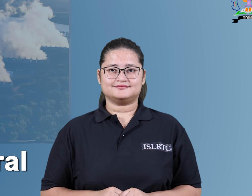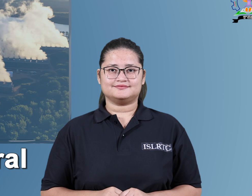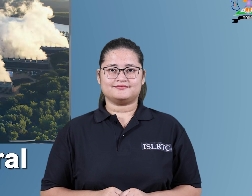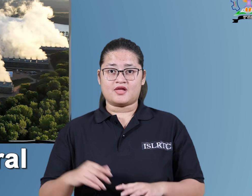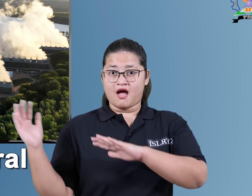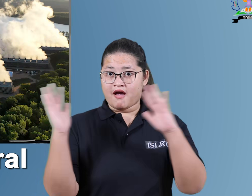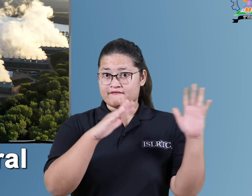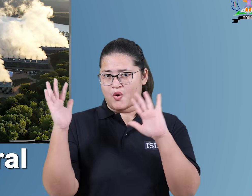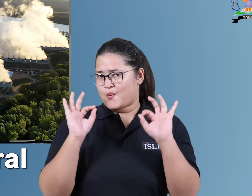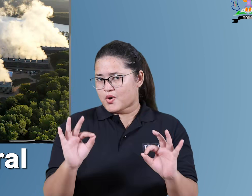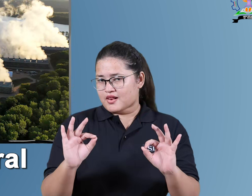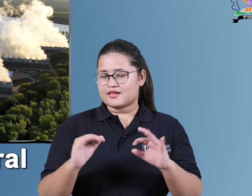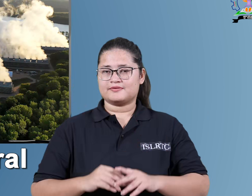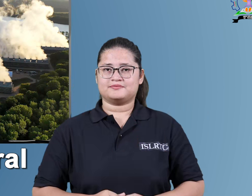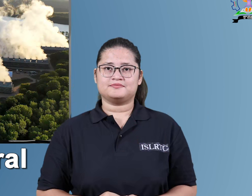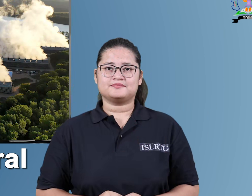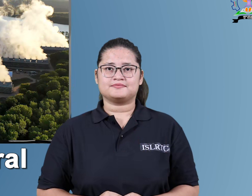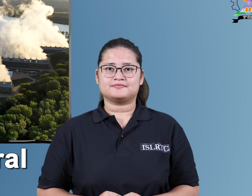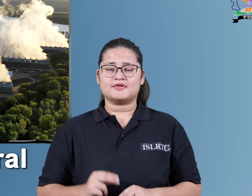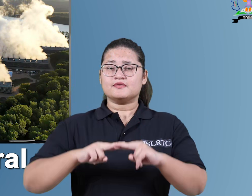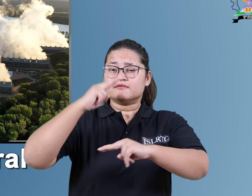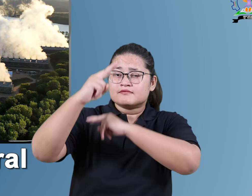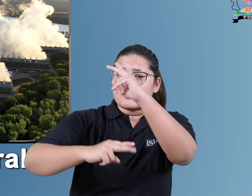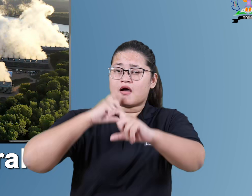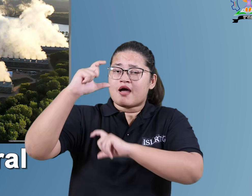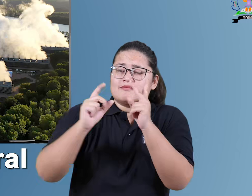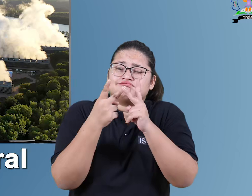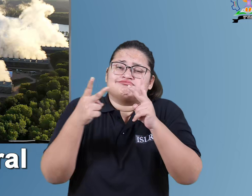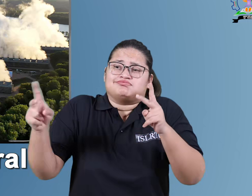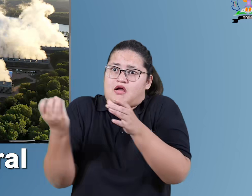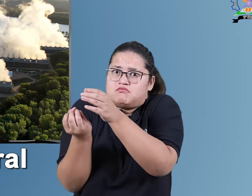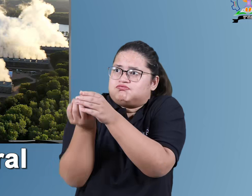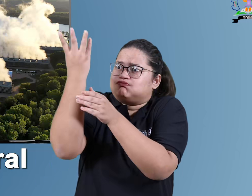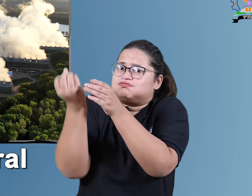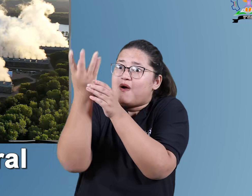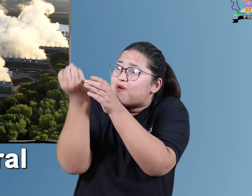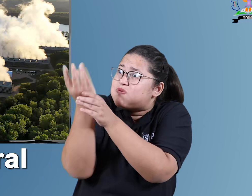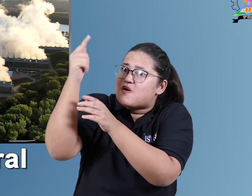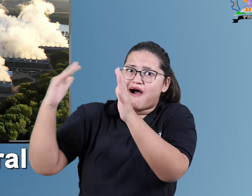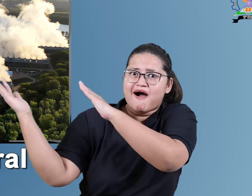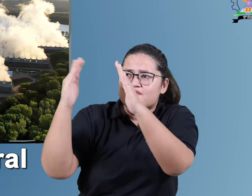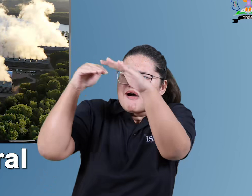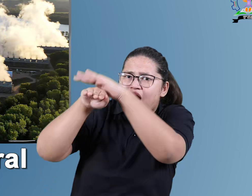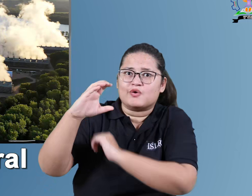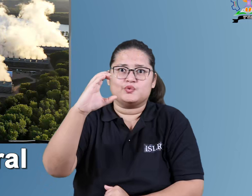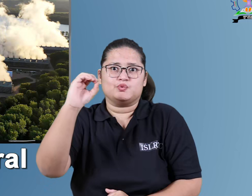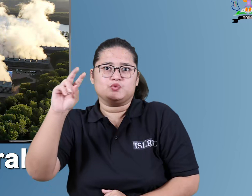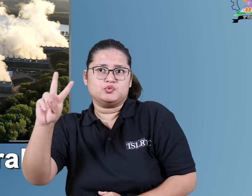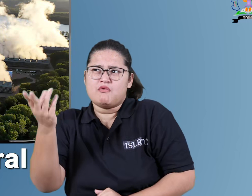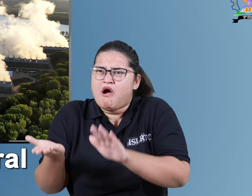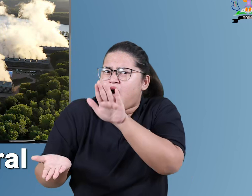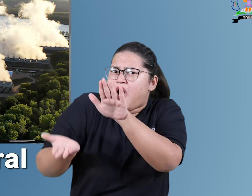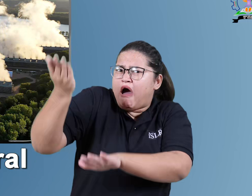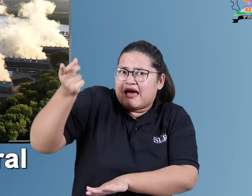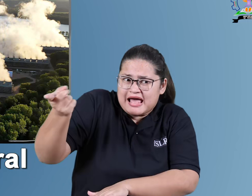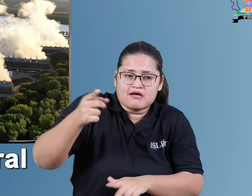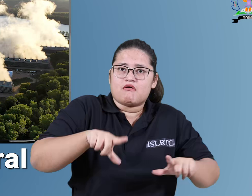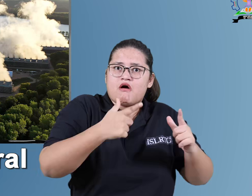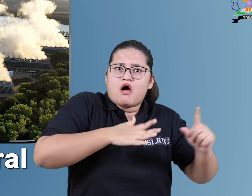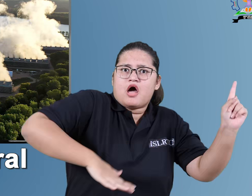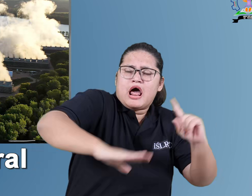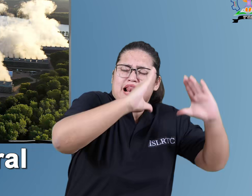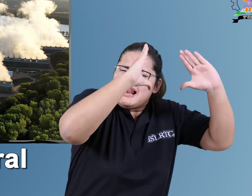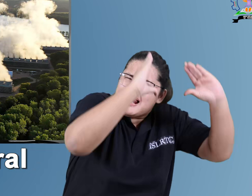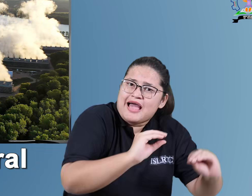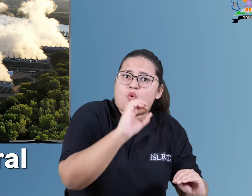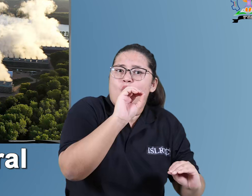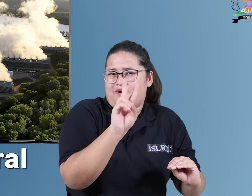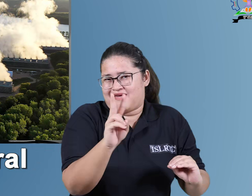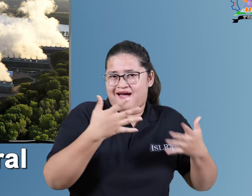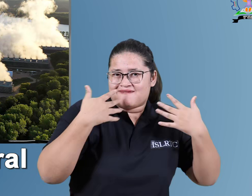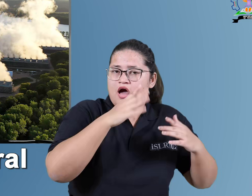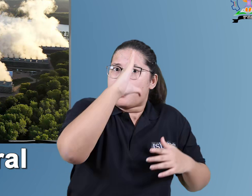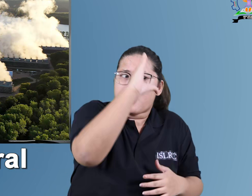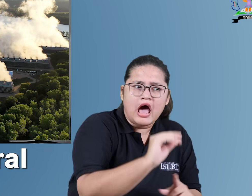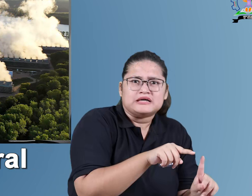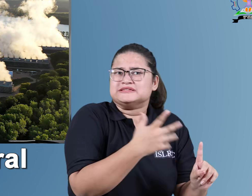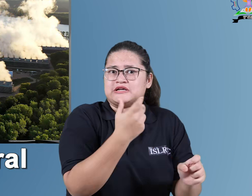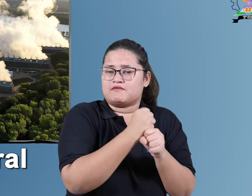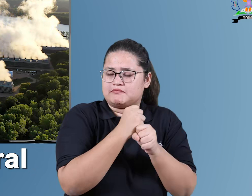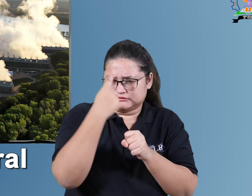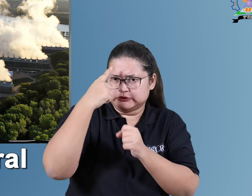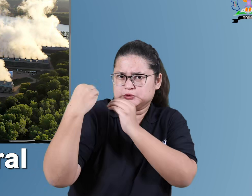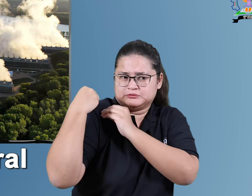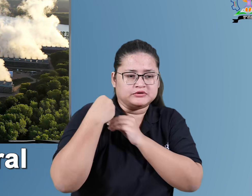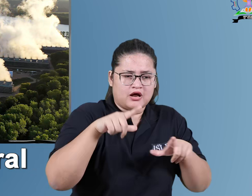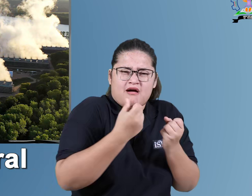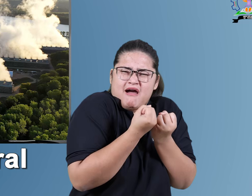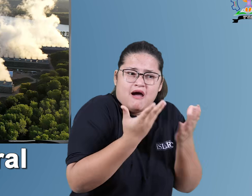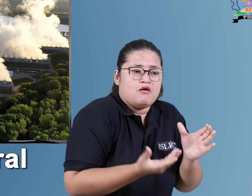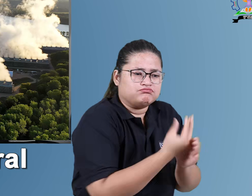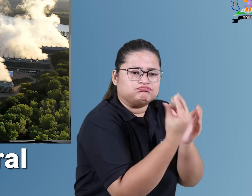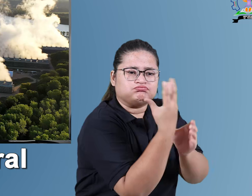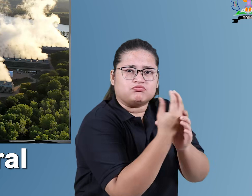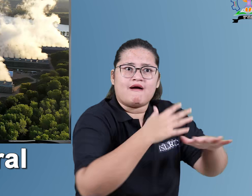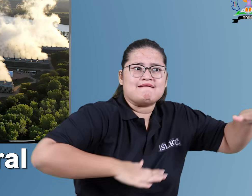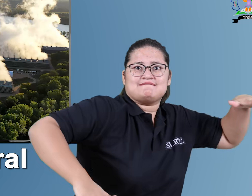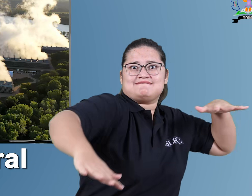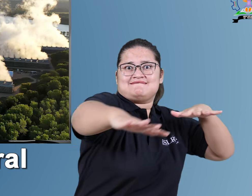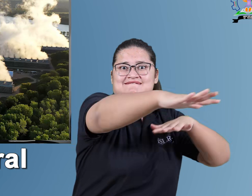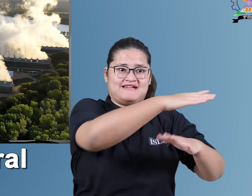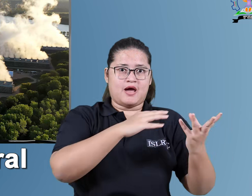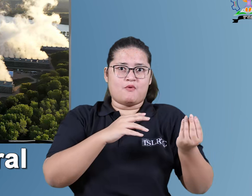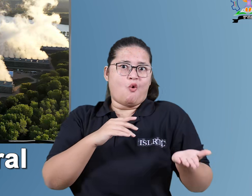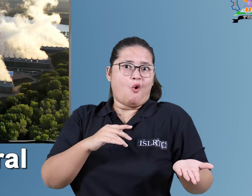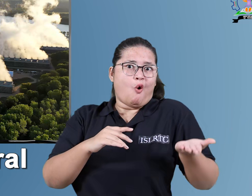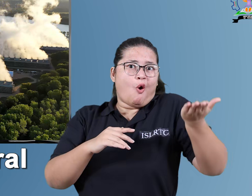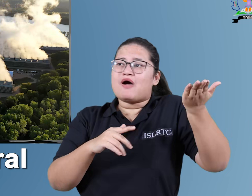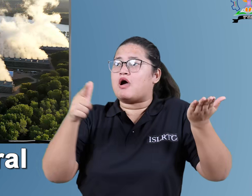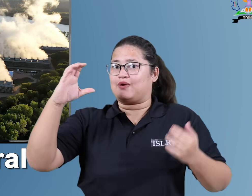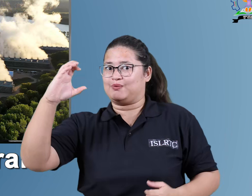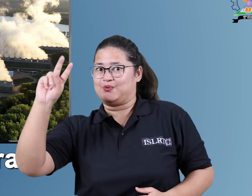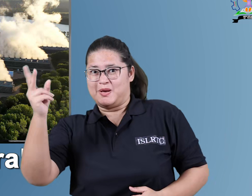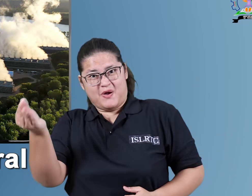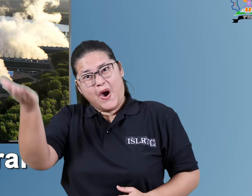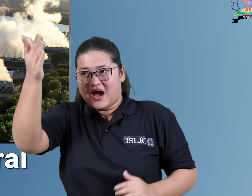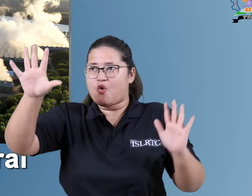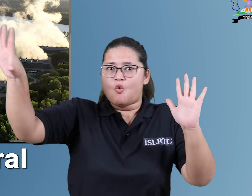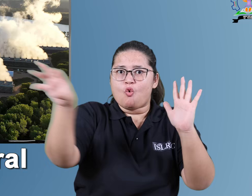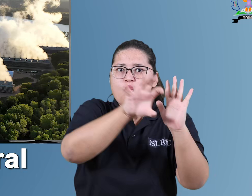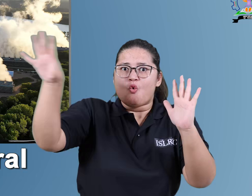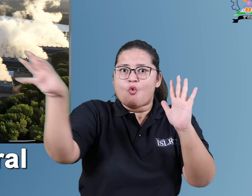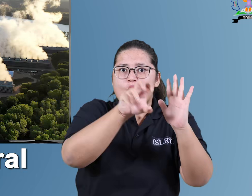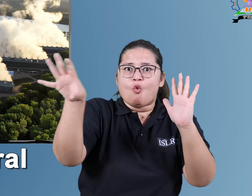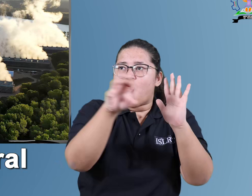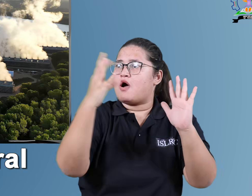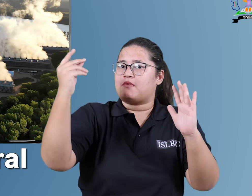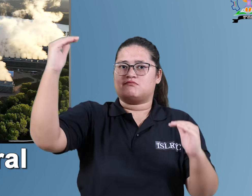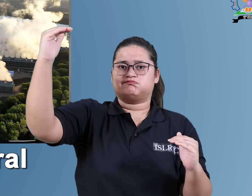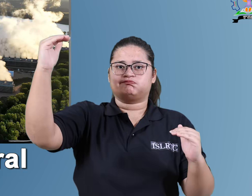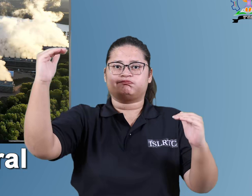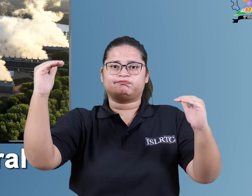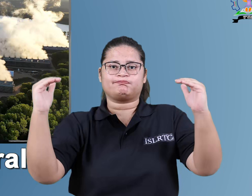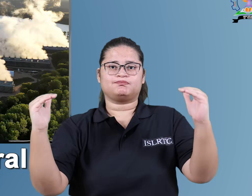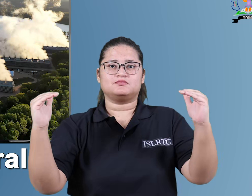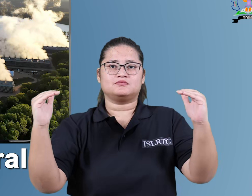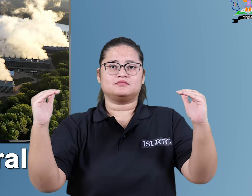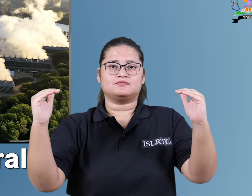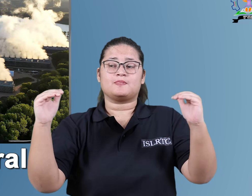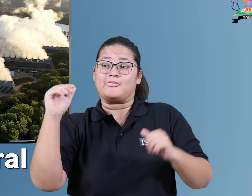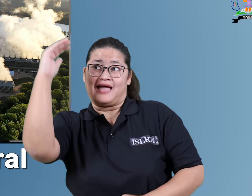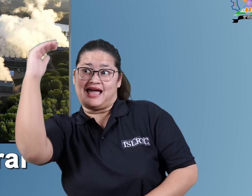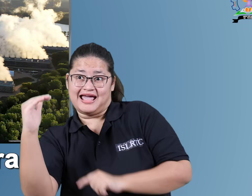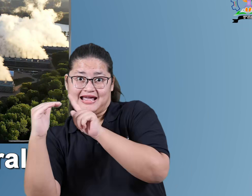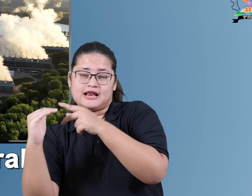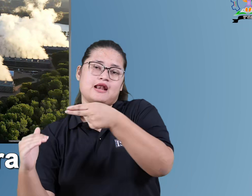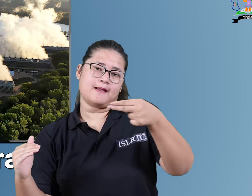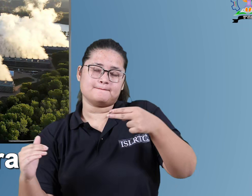Carbon Neutral Carbon neutral means that the amount of carbon dioxide produced by factories or industries is equal to the amount removed from the atmosphere by planting trees, which absorb carbon dioxide, thus making the net carbon emissions zero.